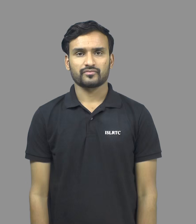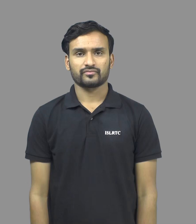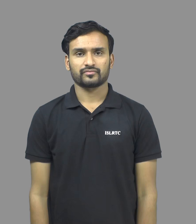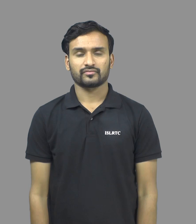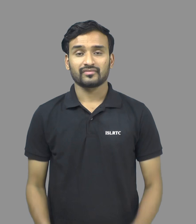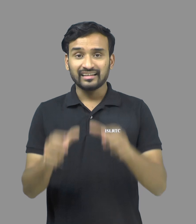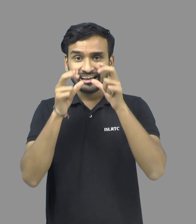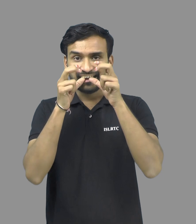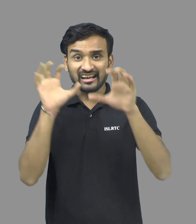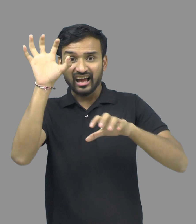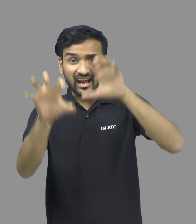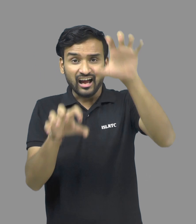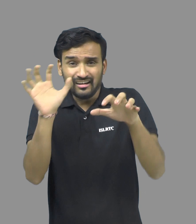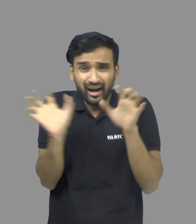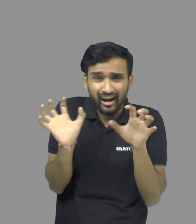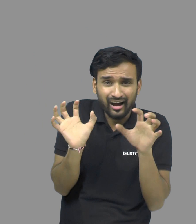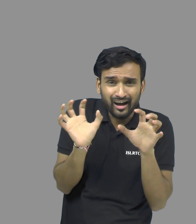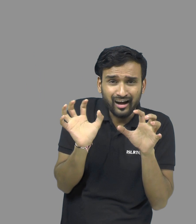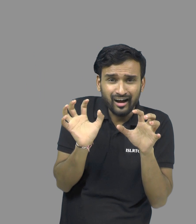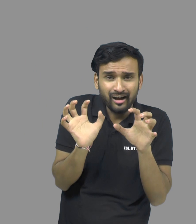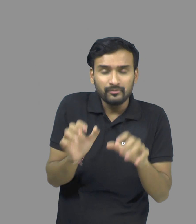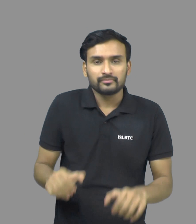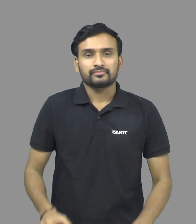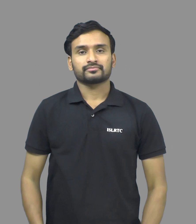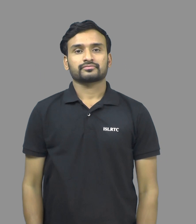Horror